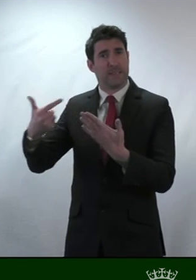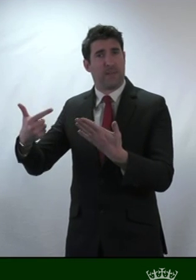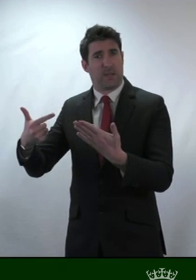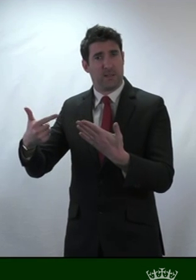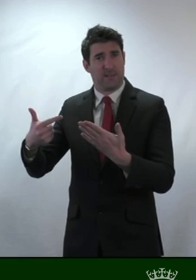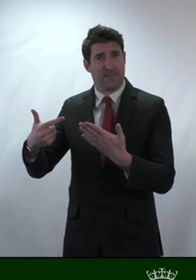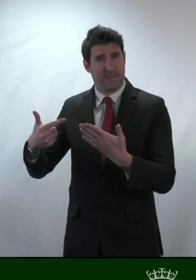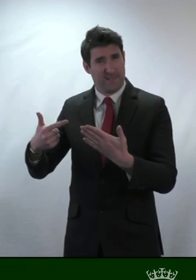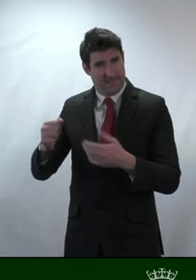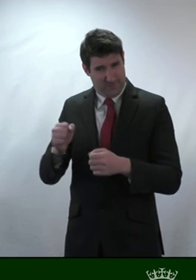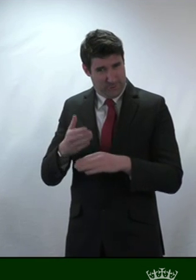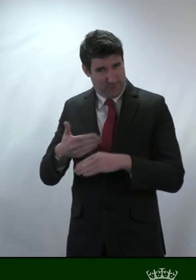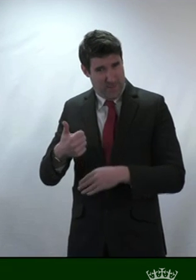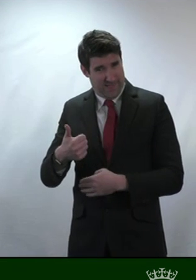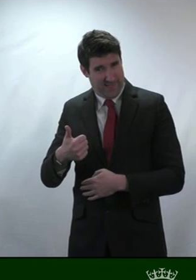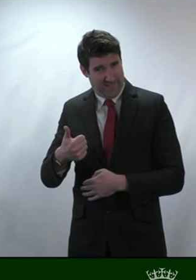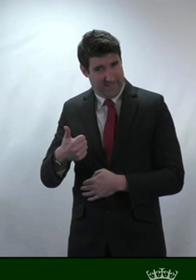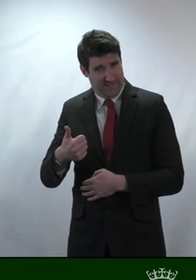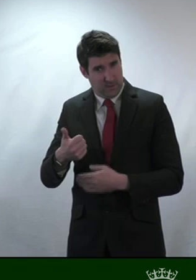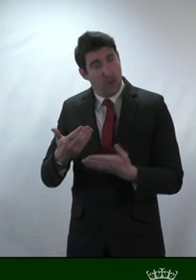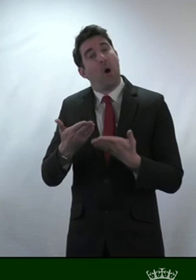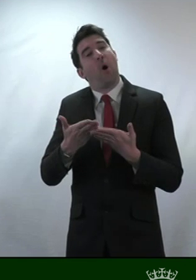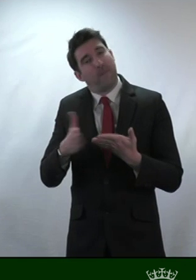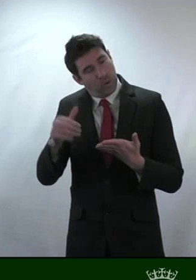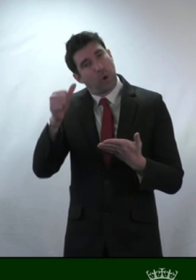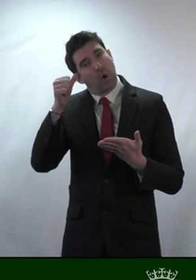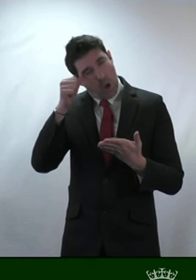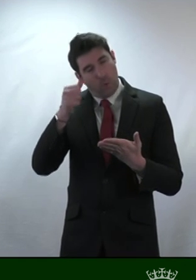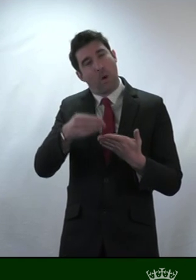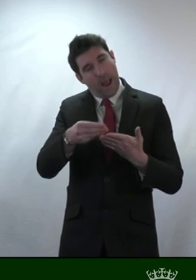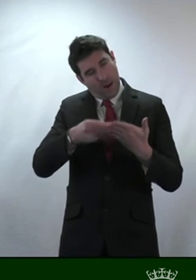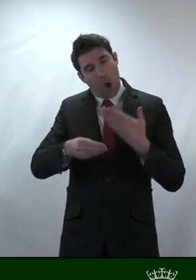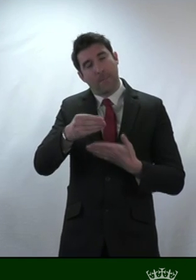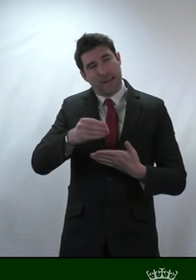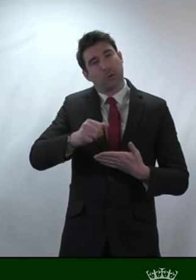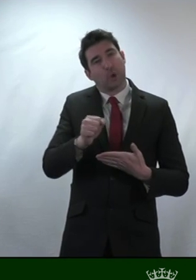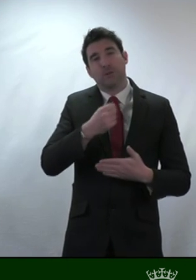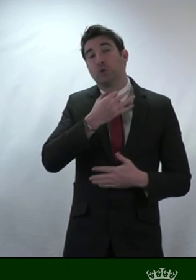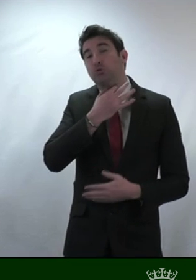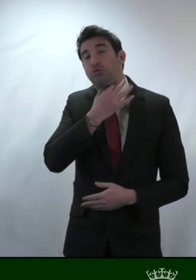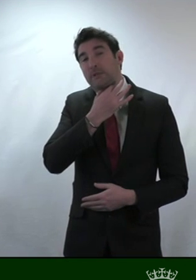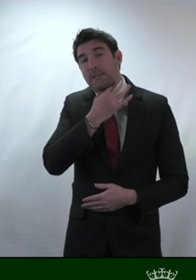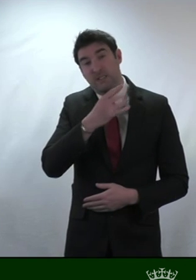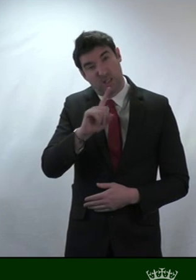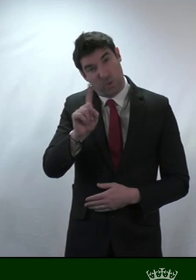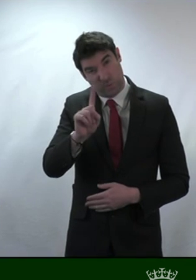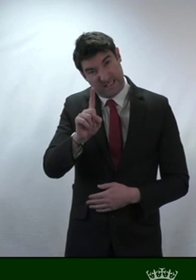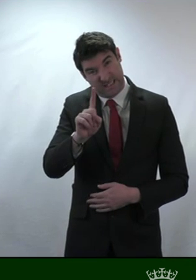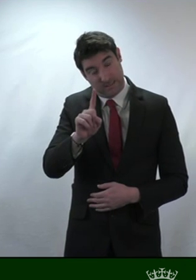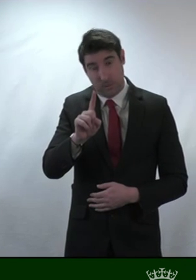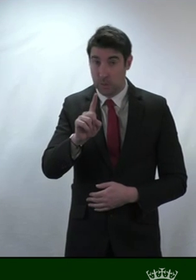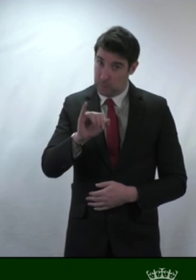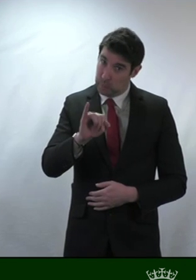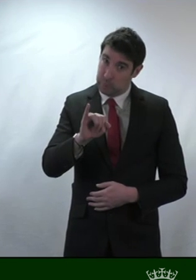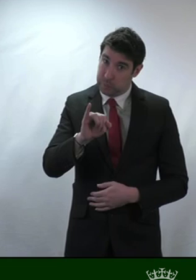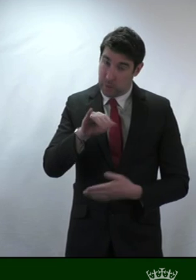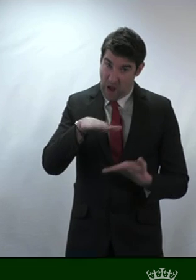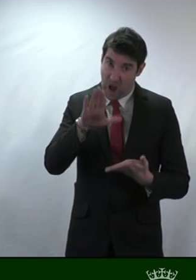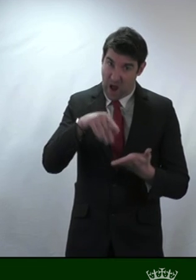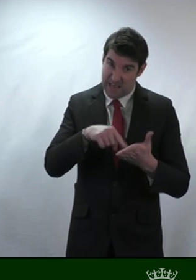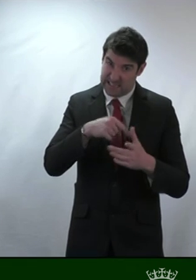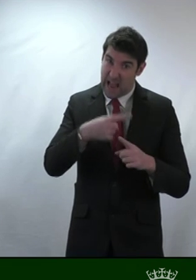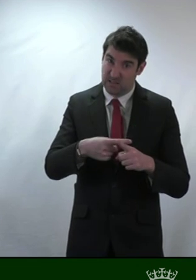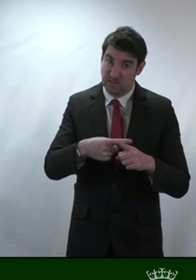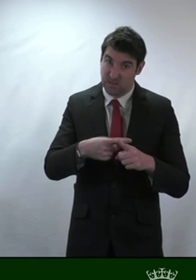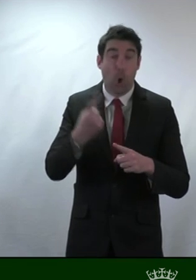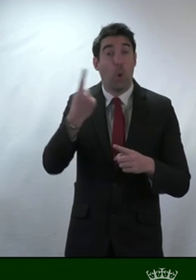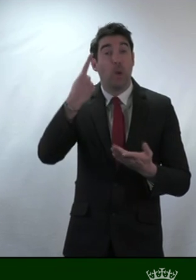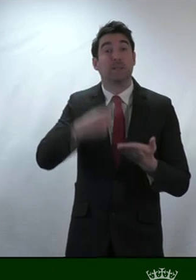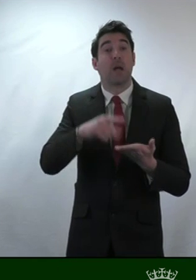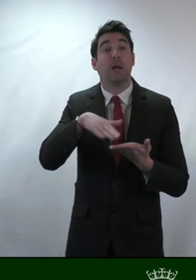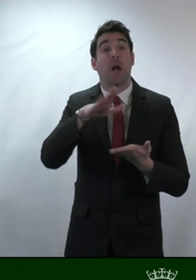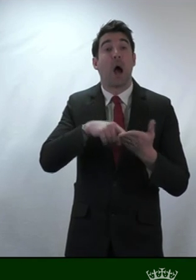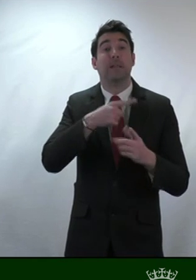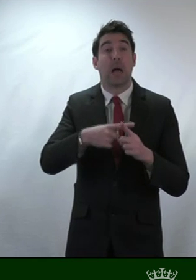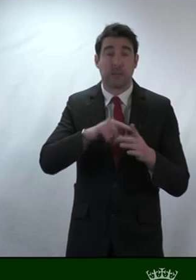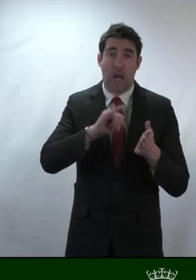There is a threat to the Scottish economy, sadly, and that is the high tax regime and mismanagement of the Scottish nationalist party.